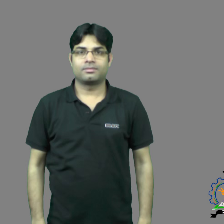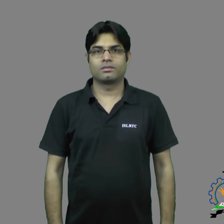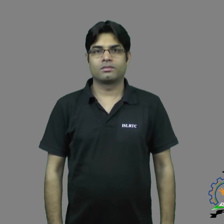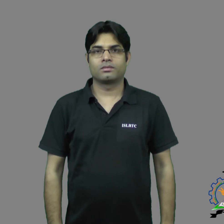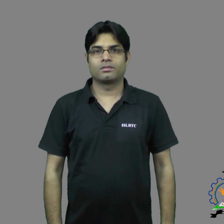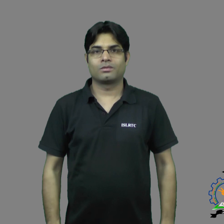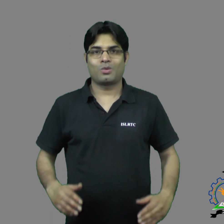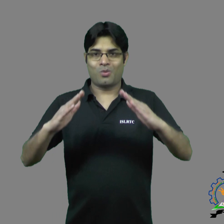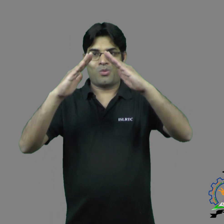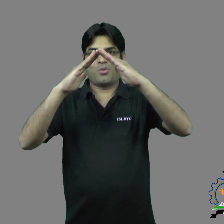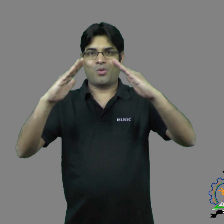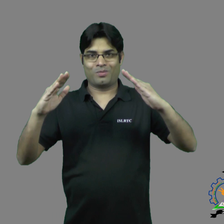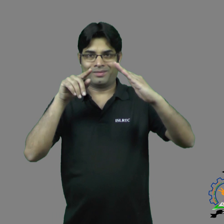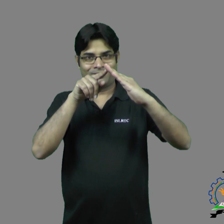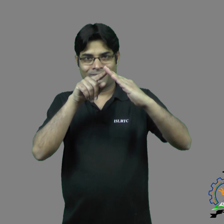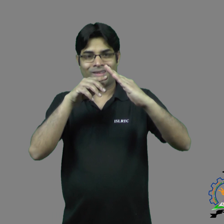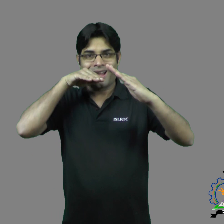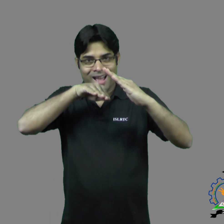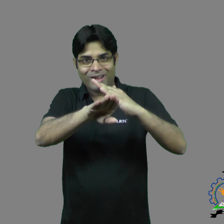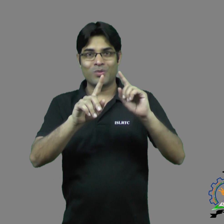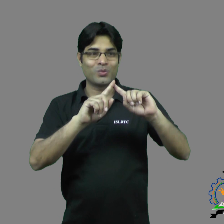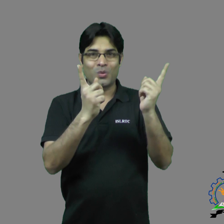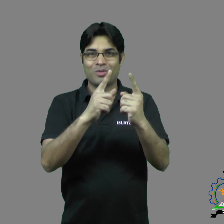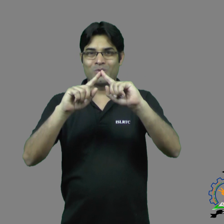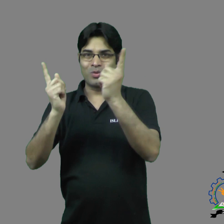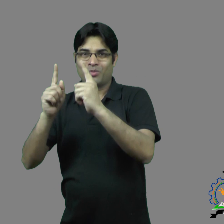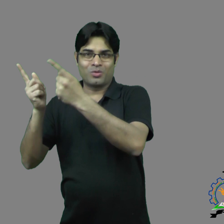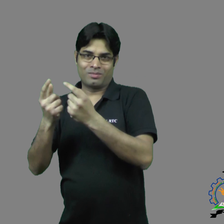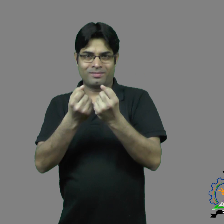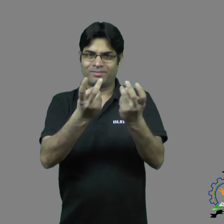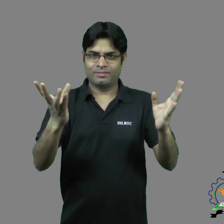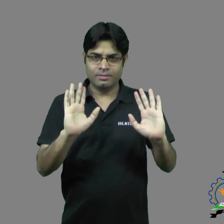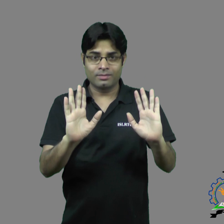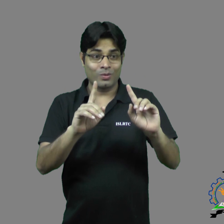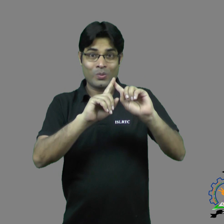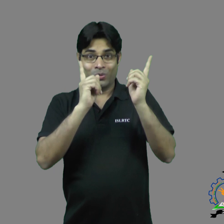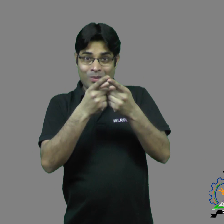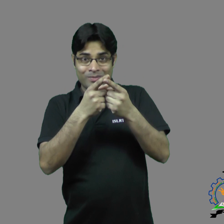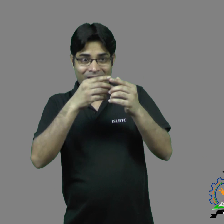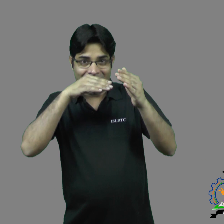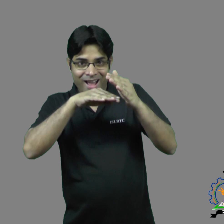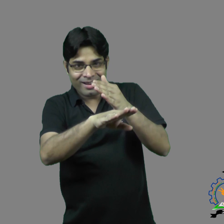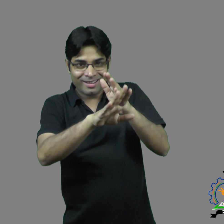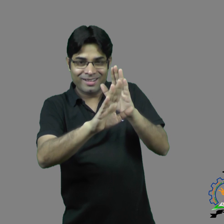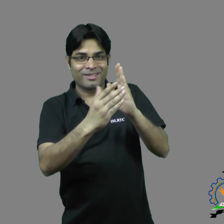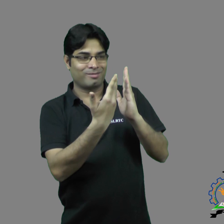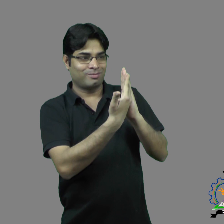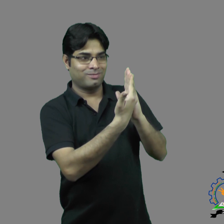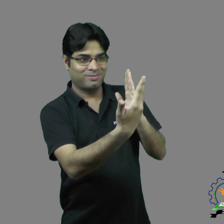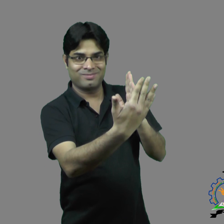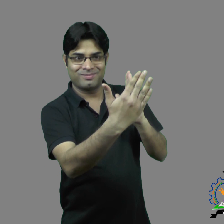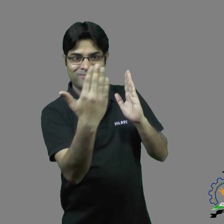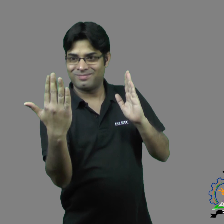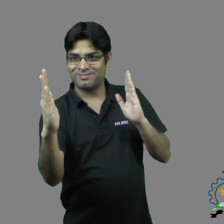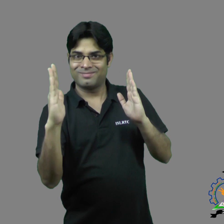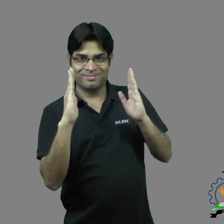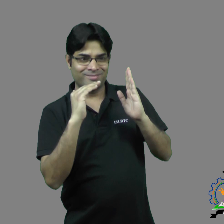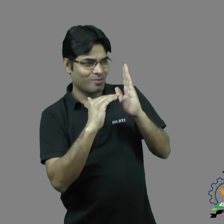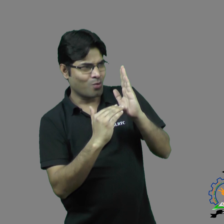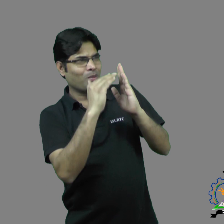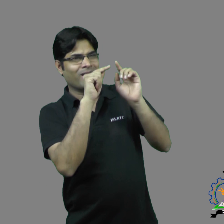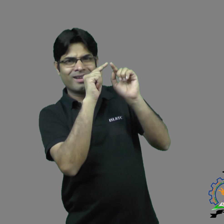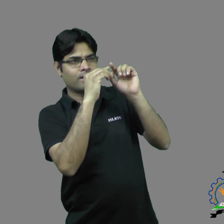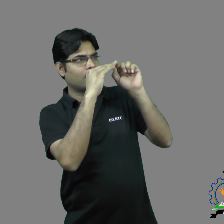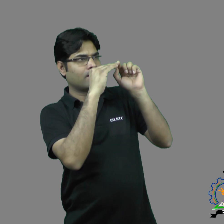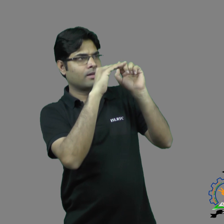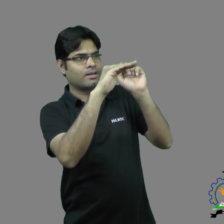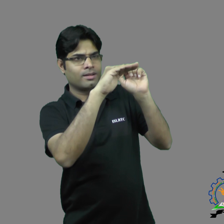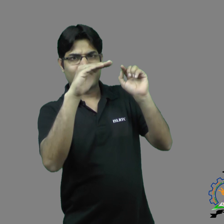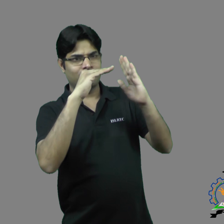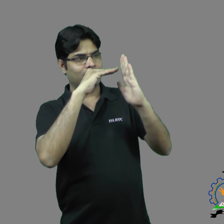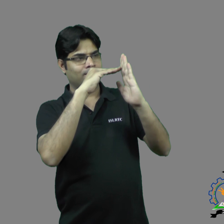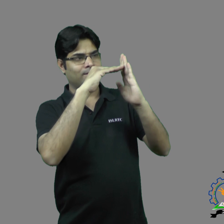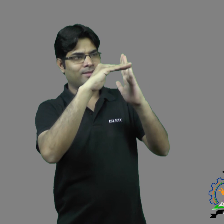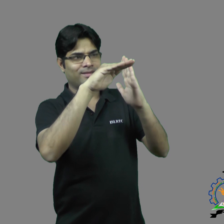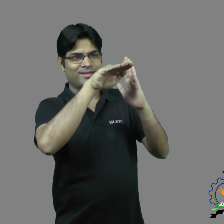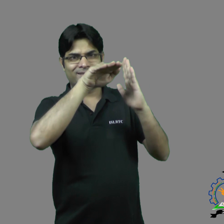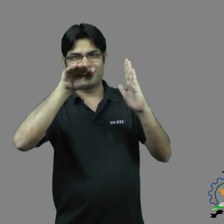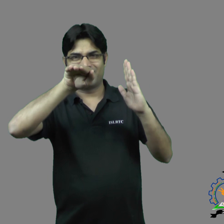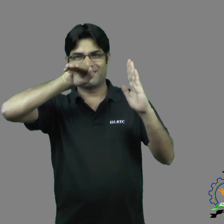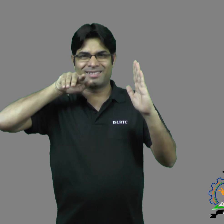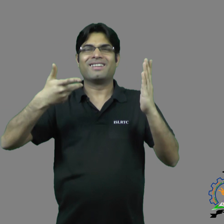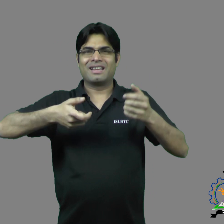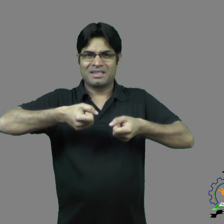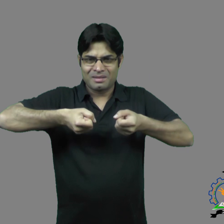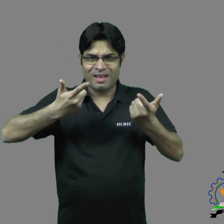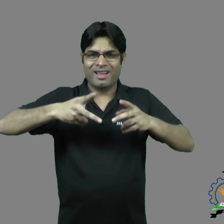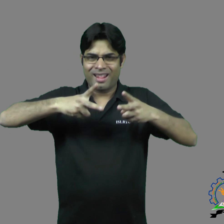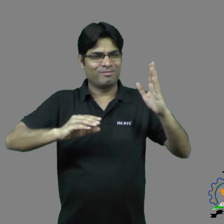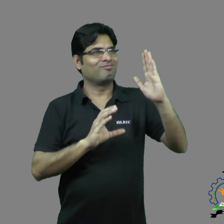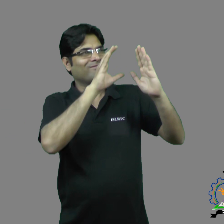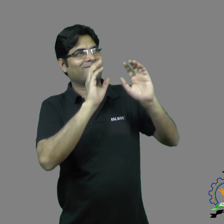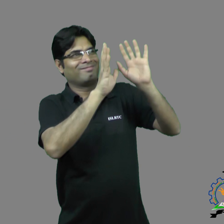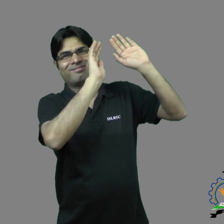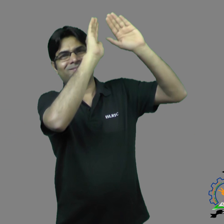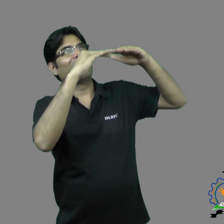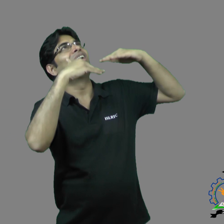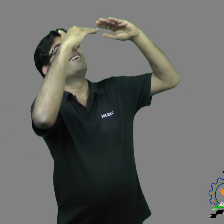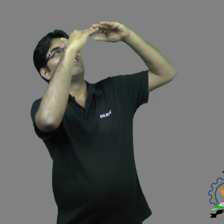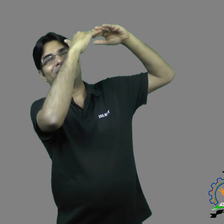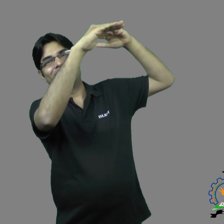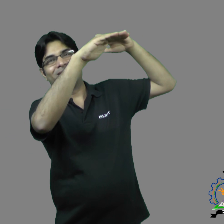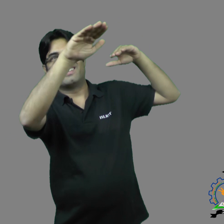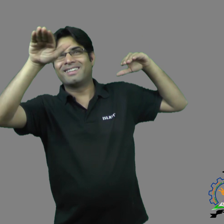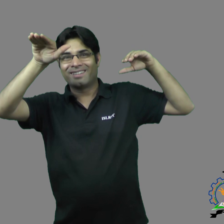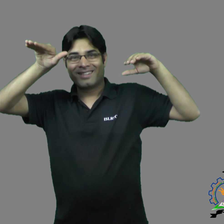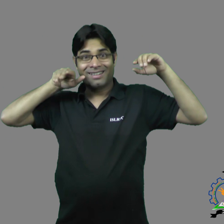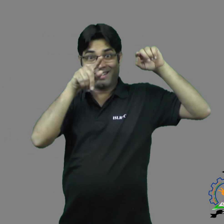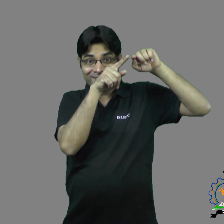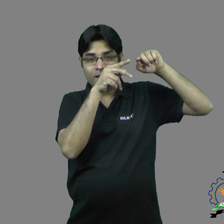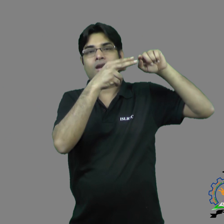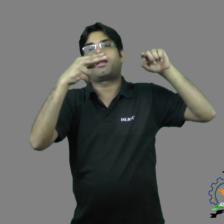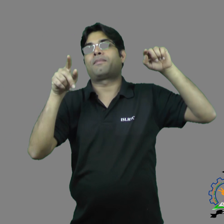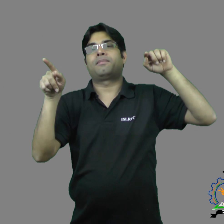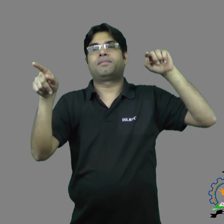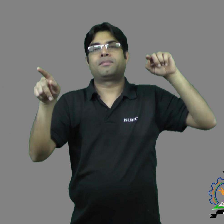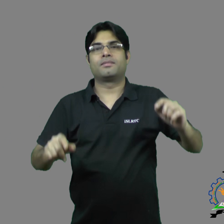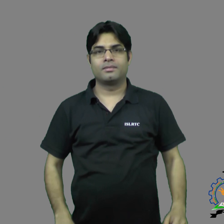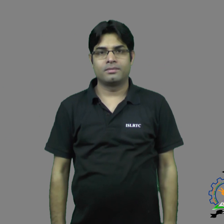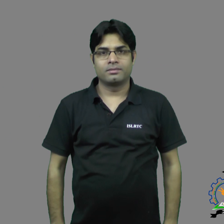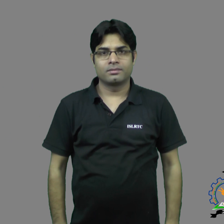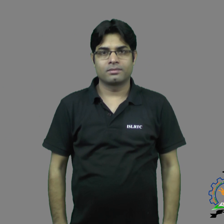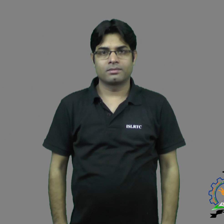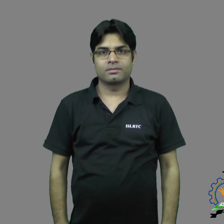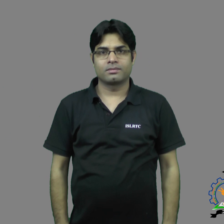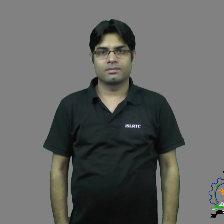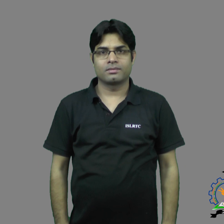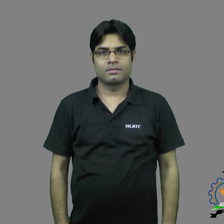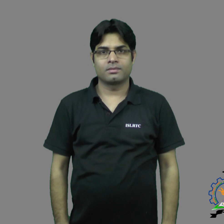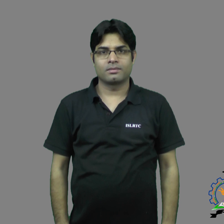Lofts